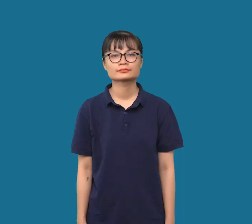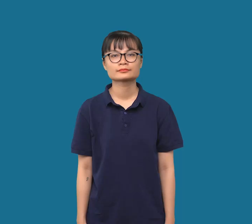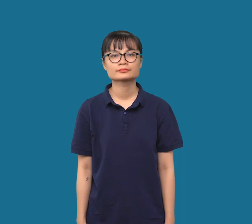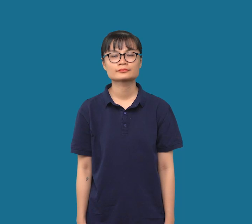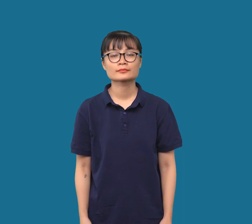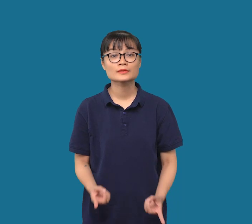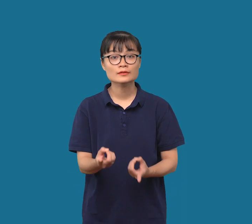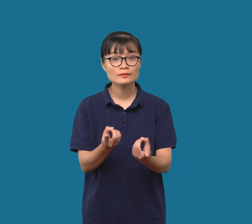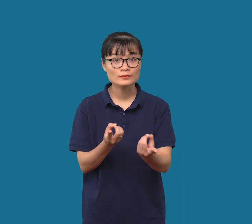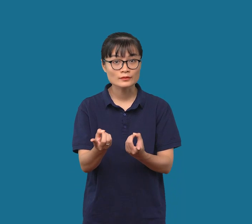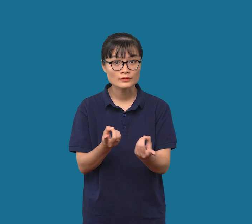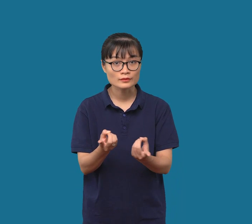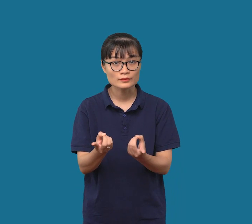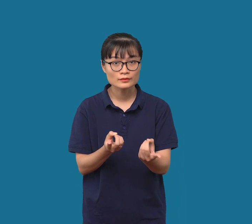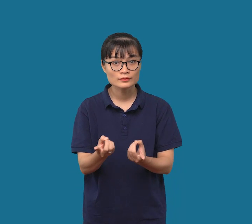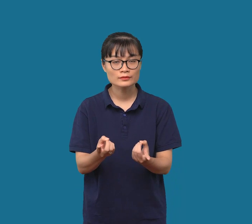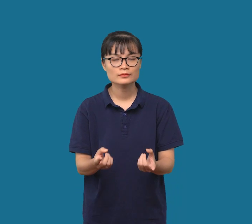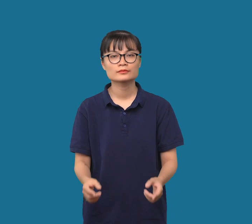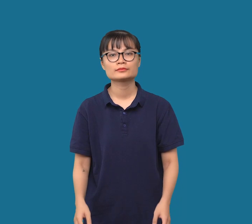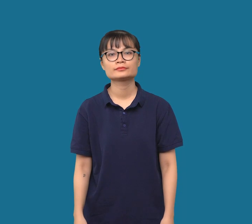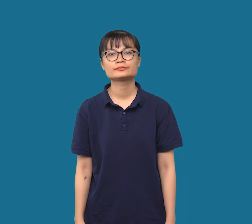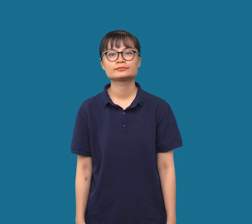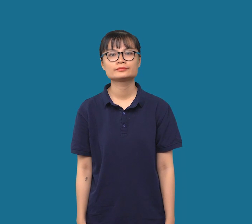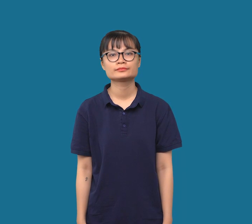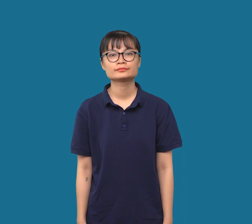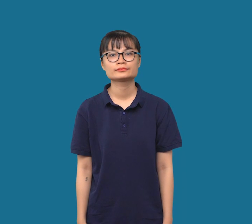dịch vụ